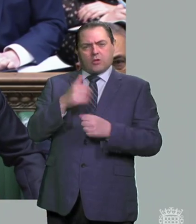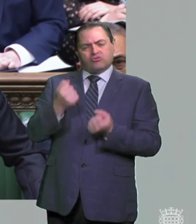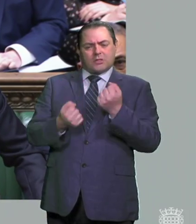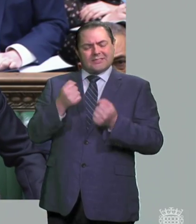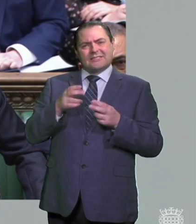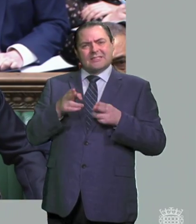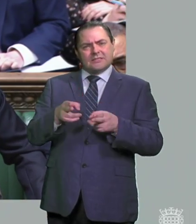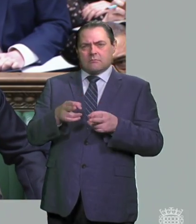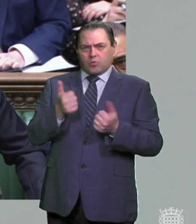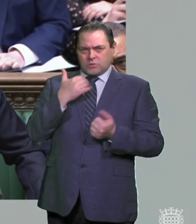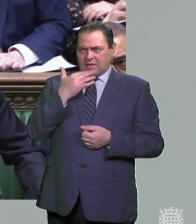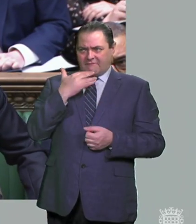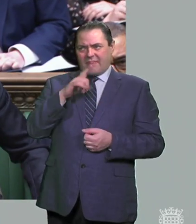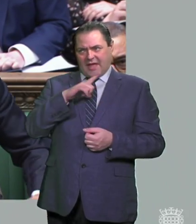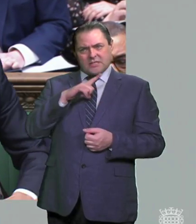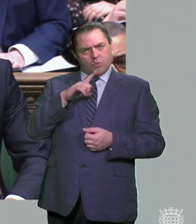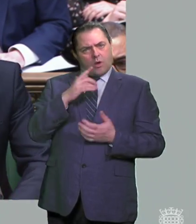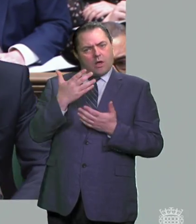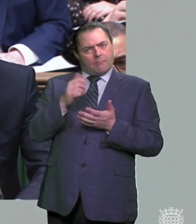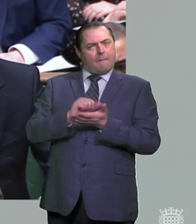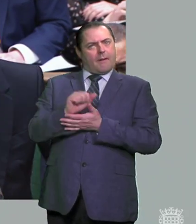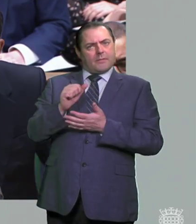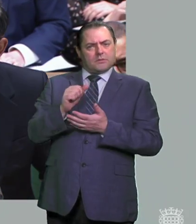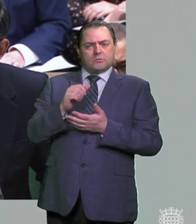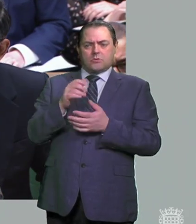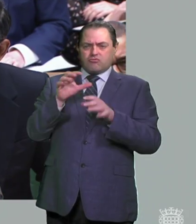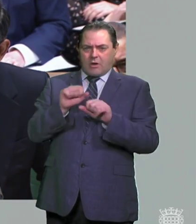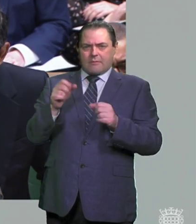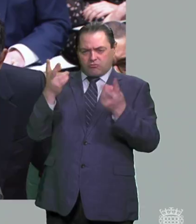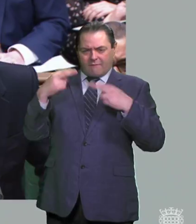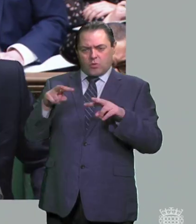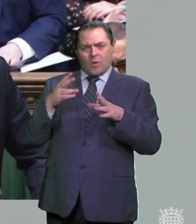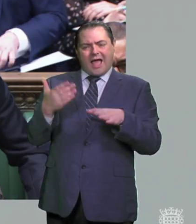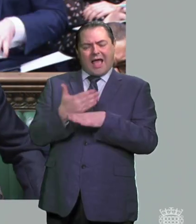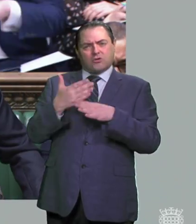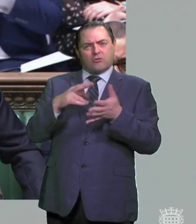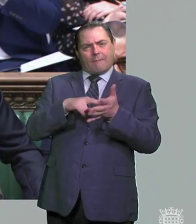That is why the Government published an ambitious rape review action plan.